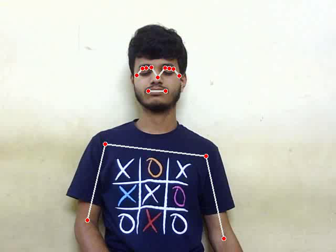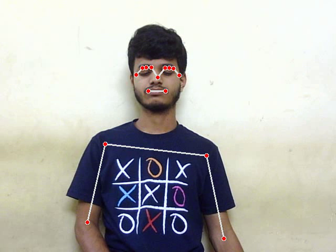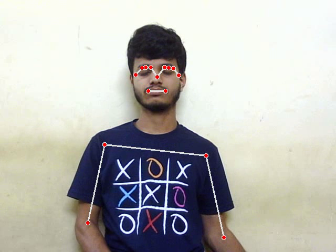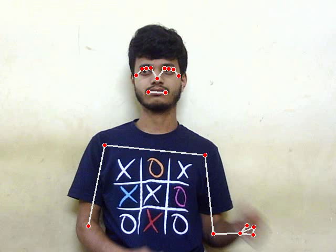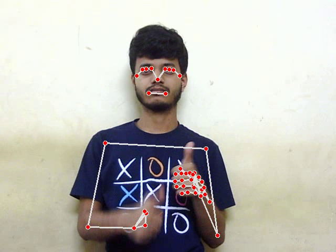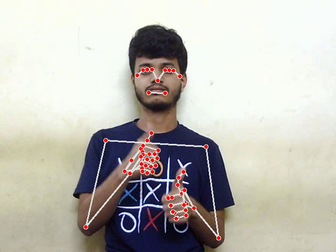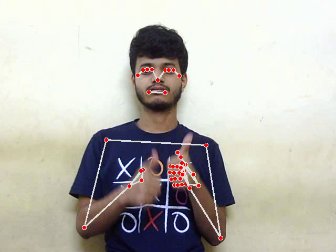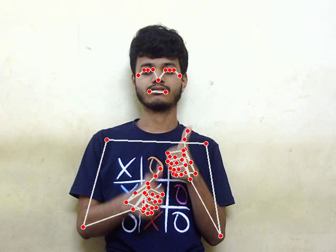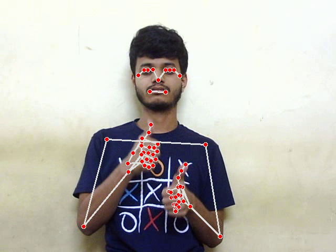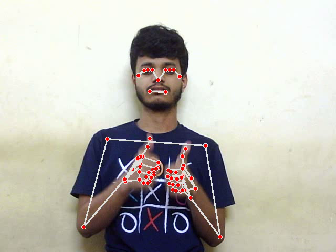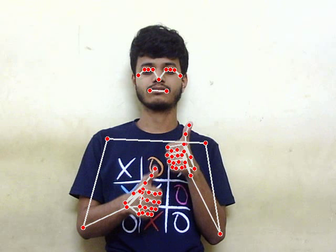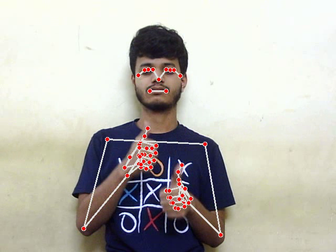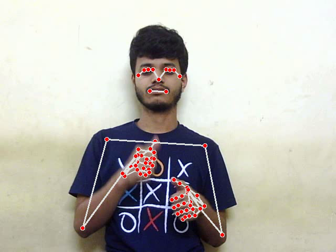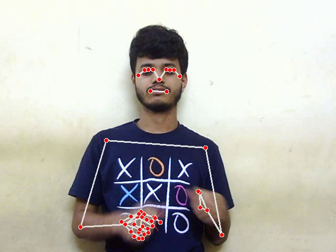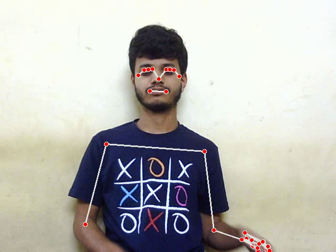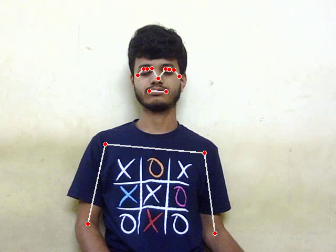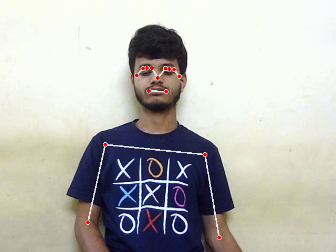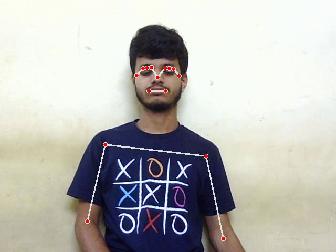which